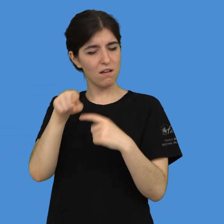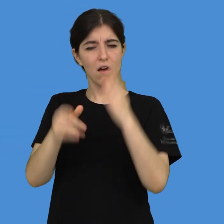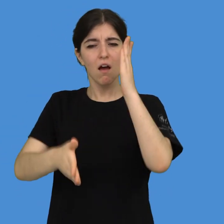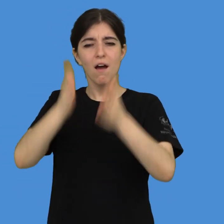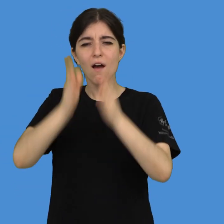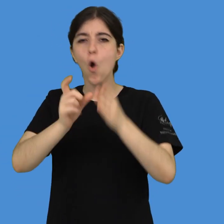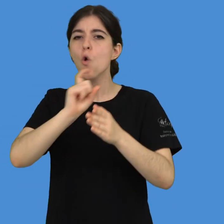terapia